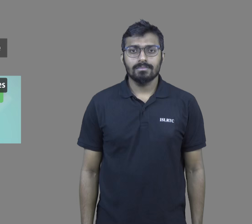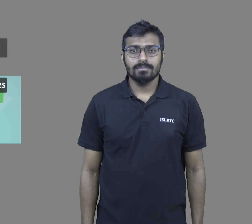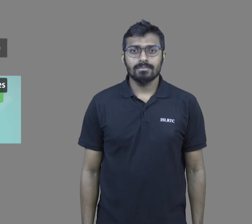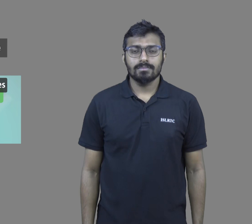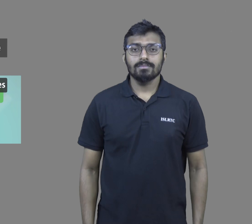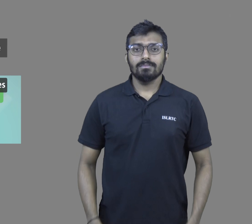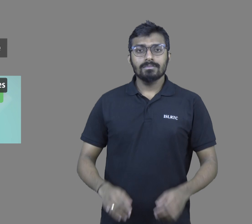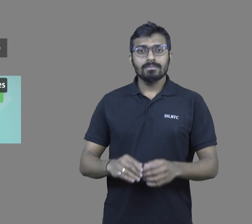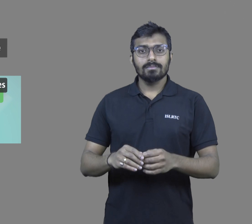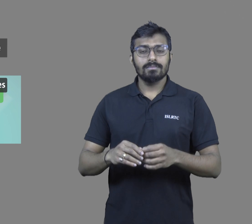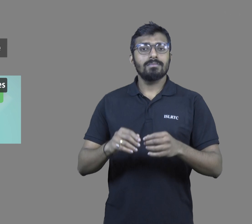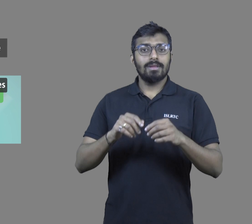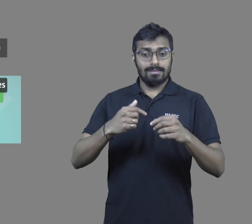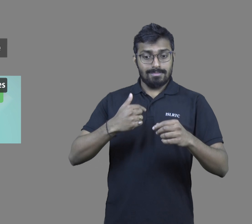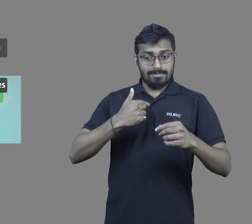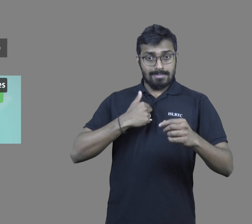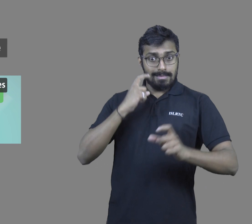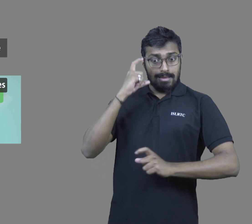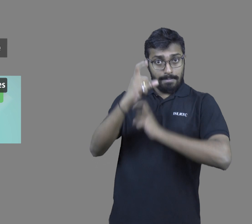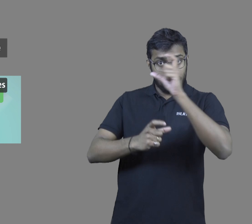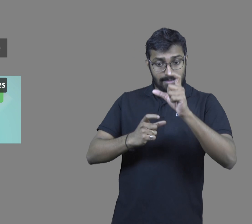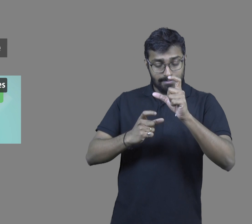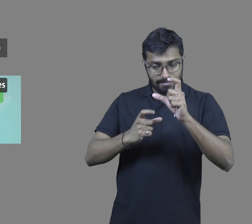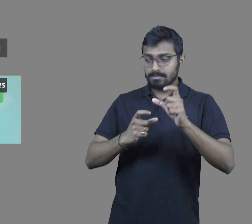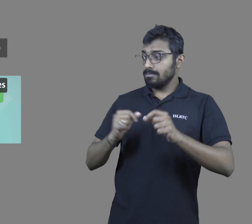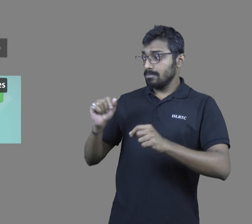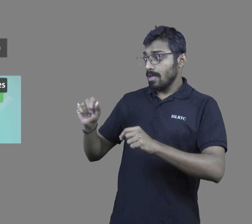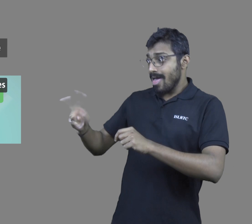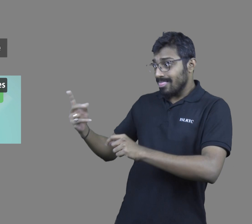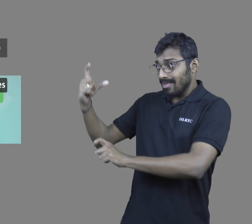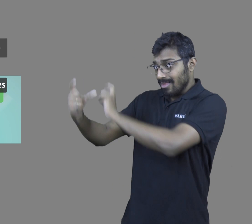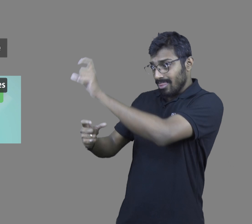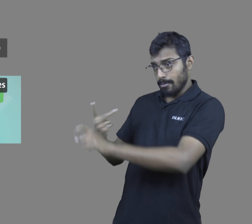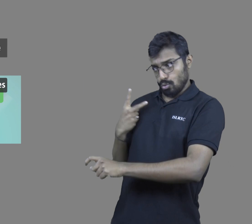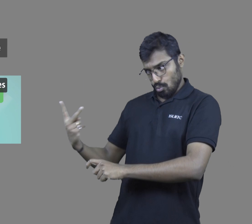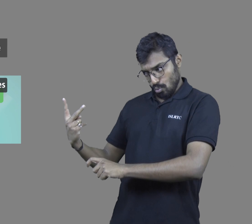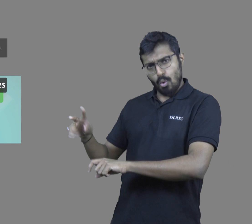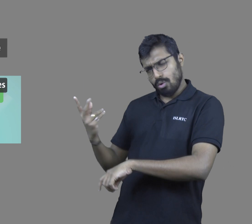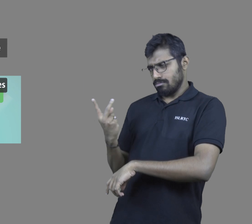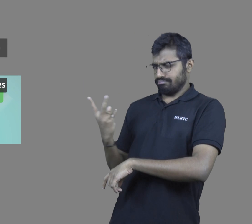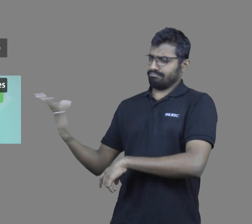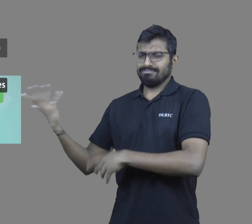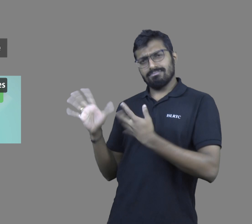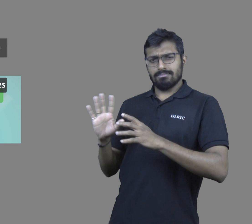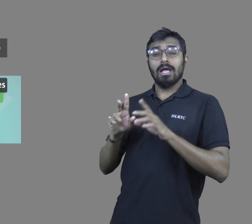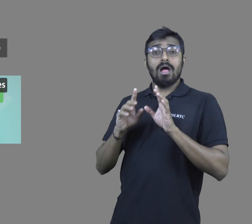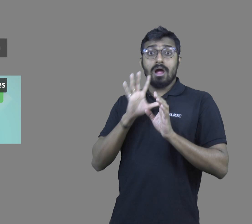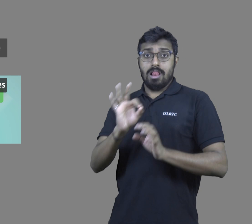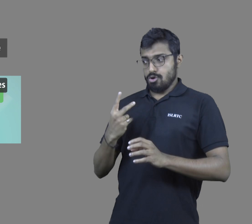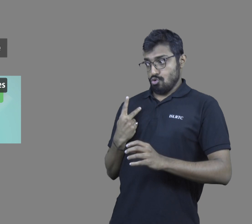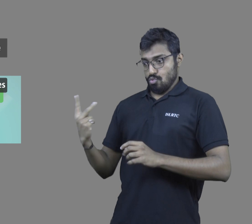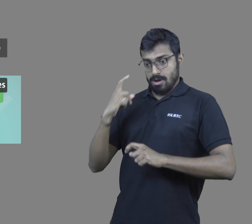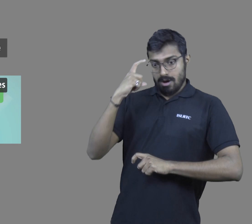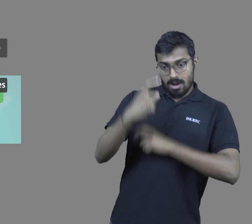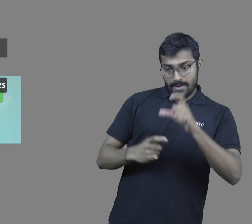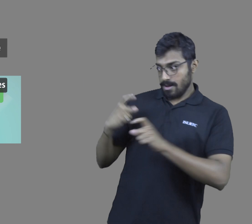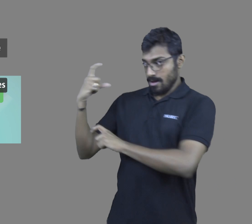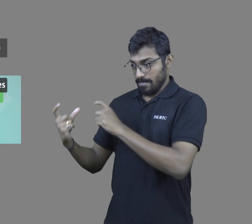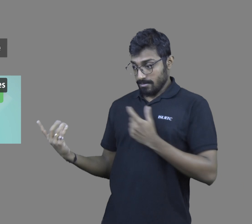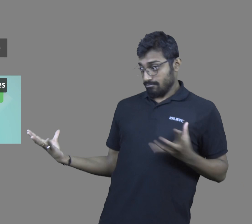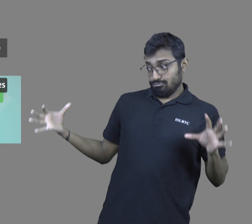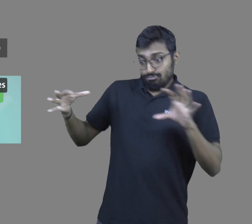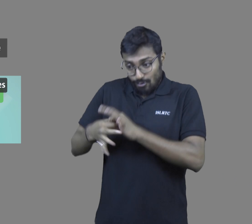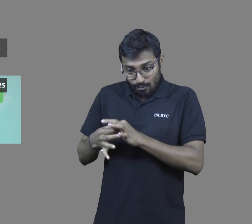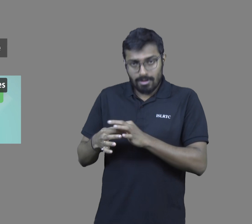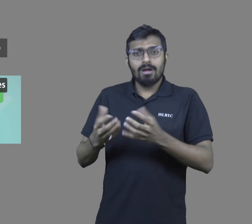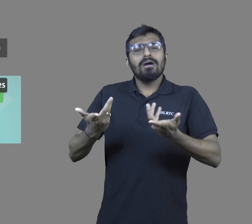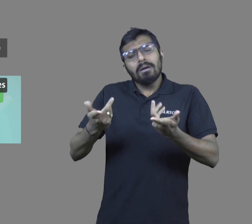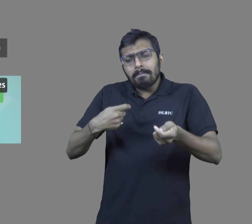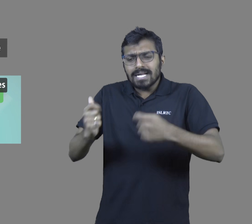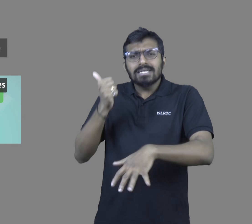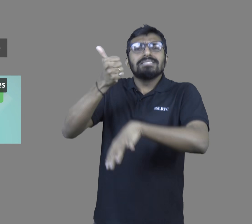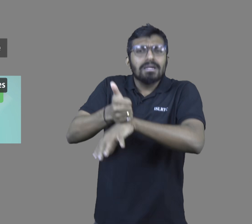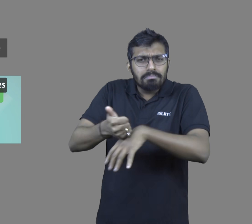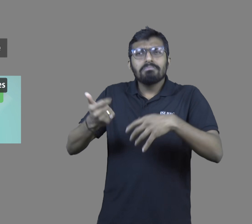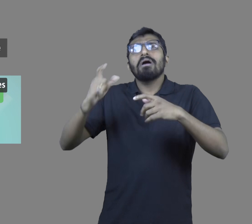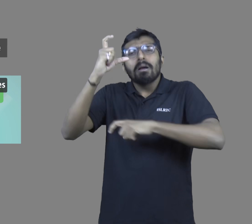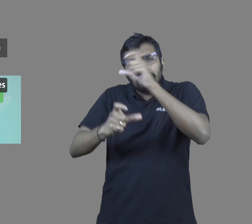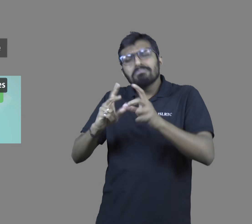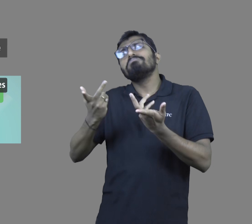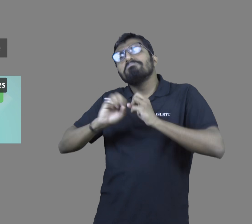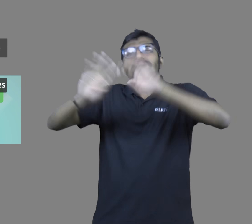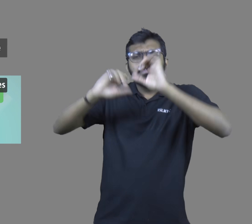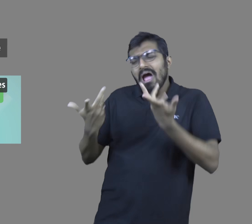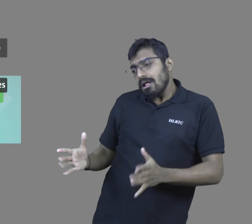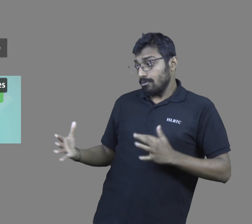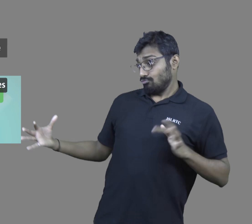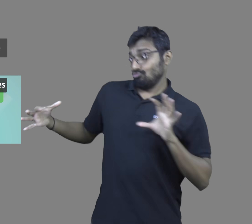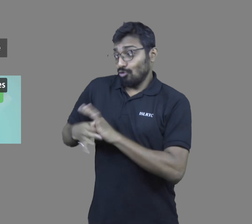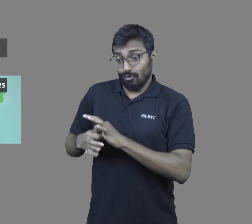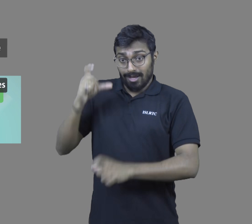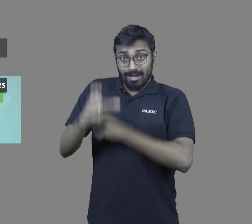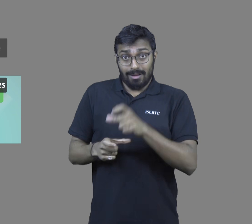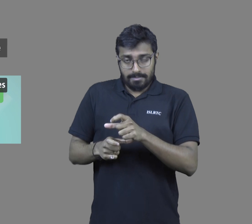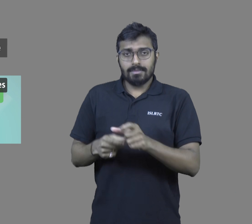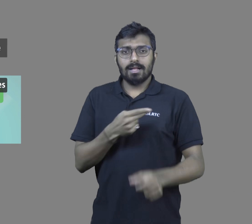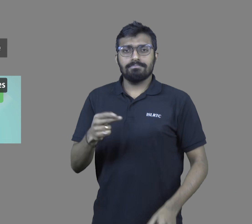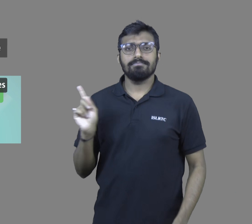Joint Venture